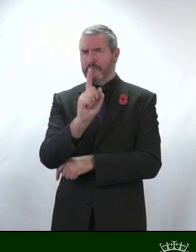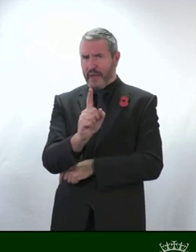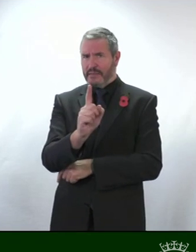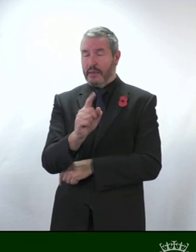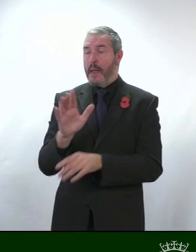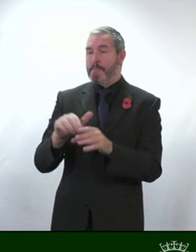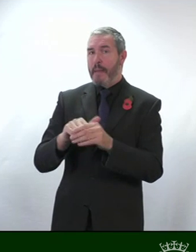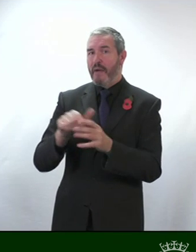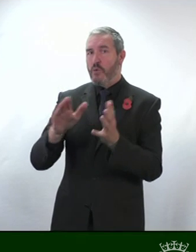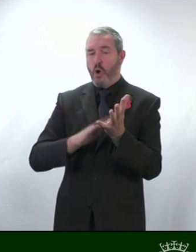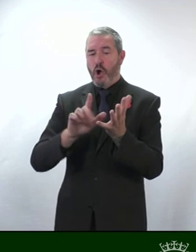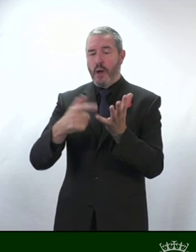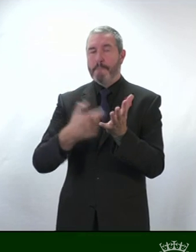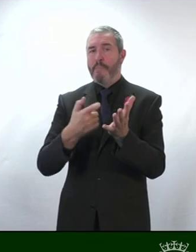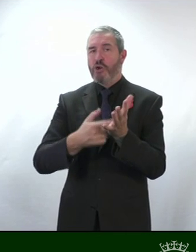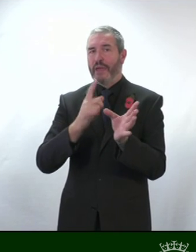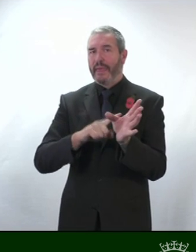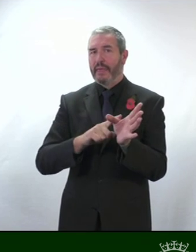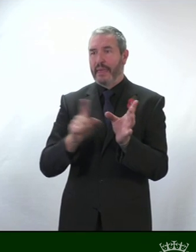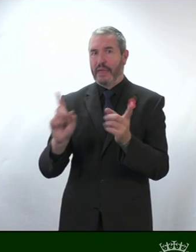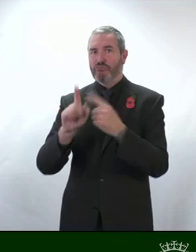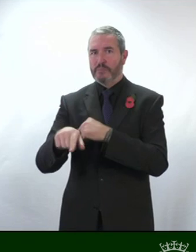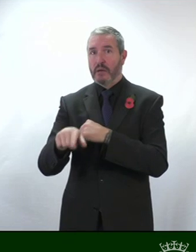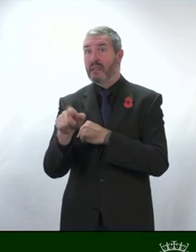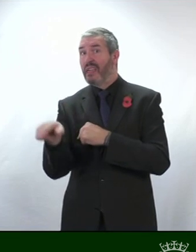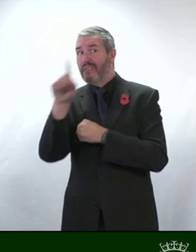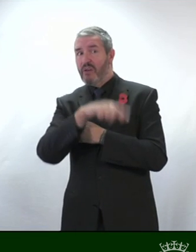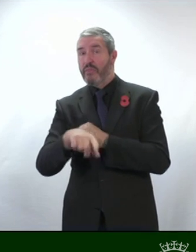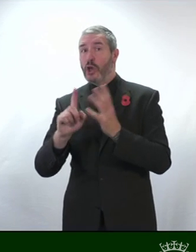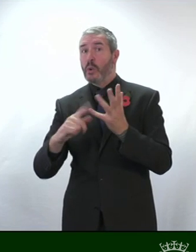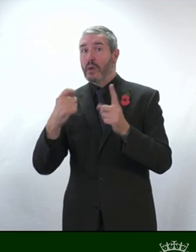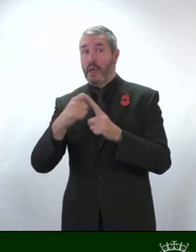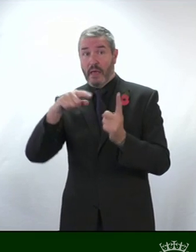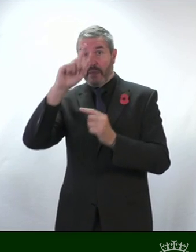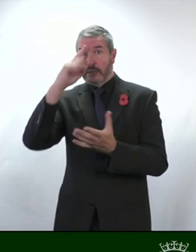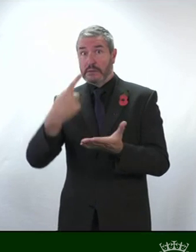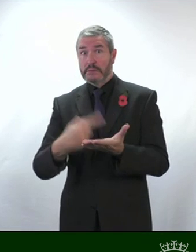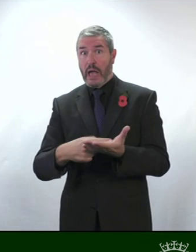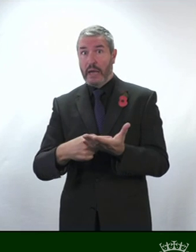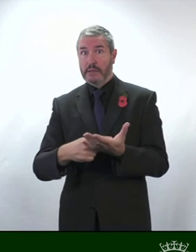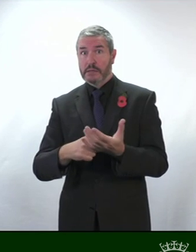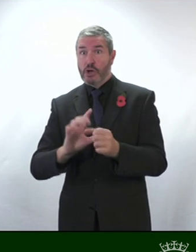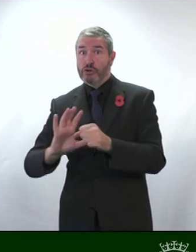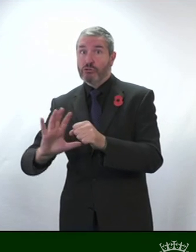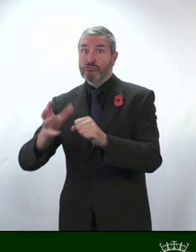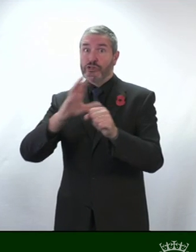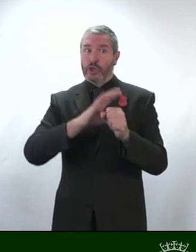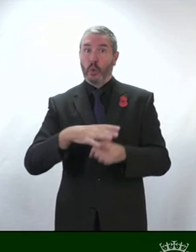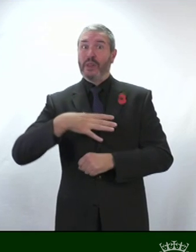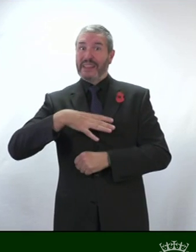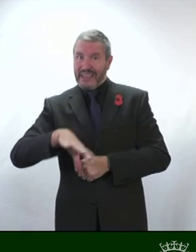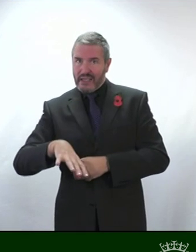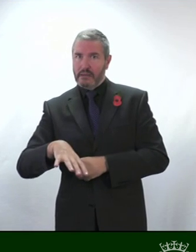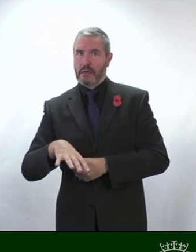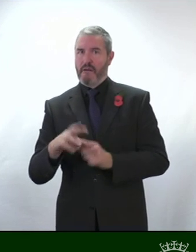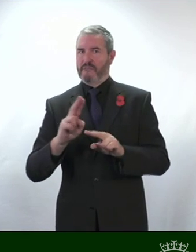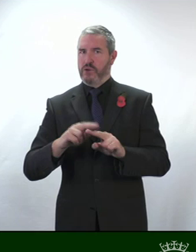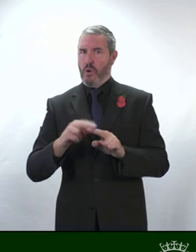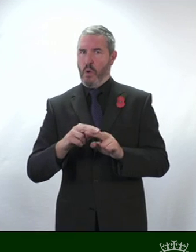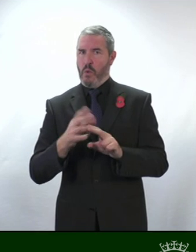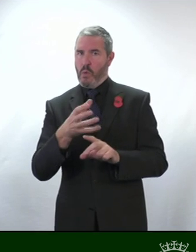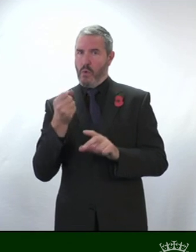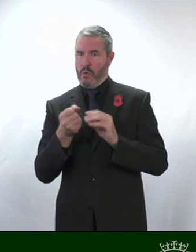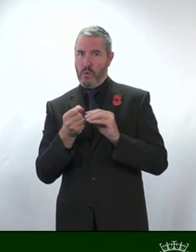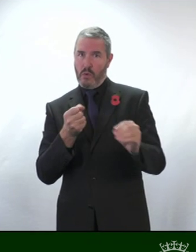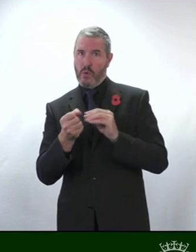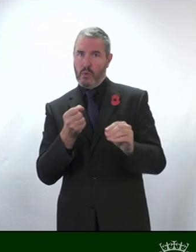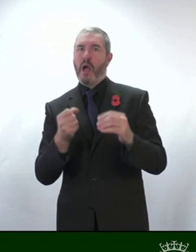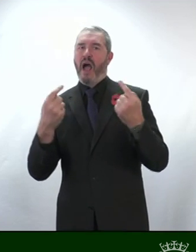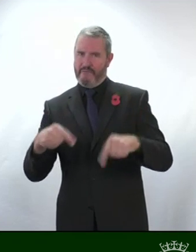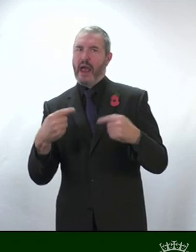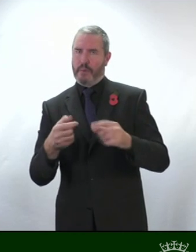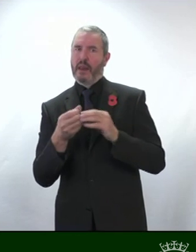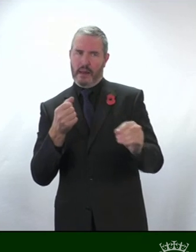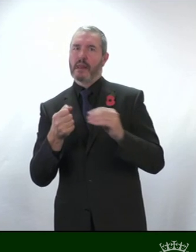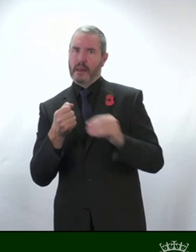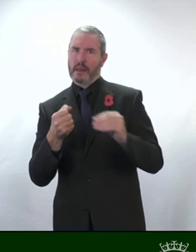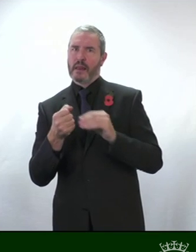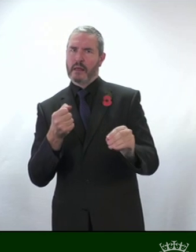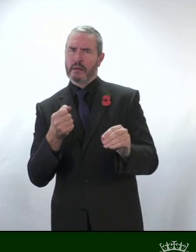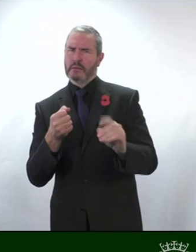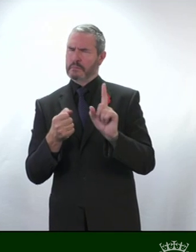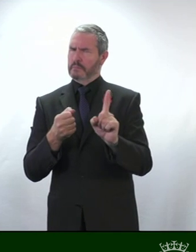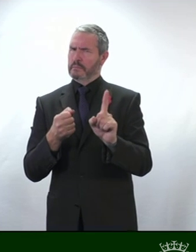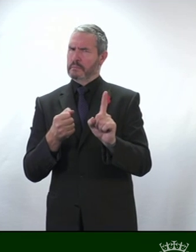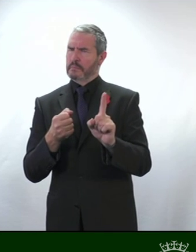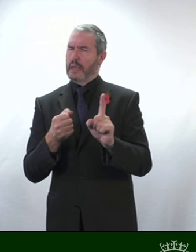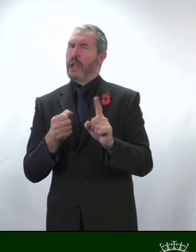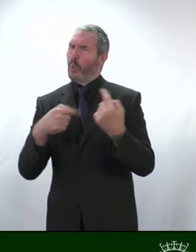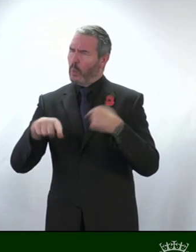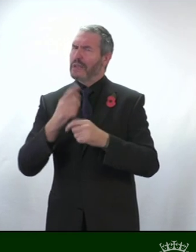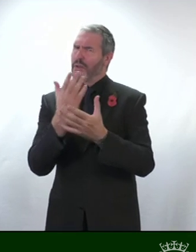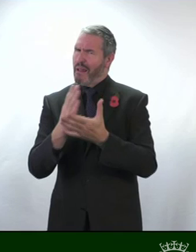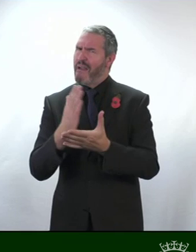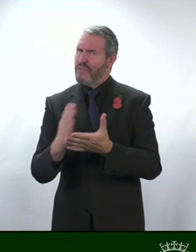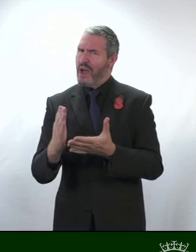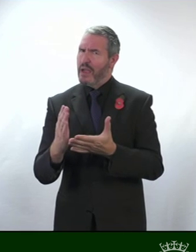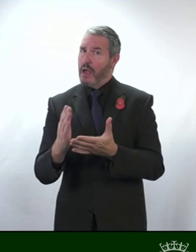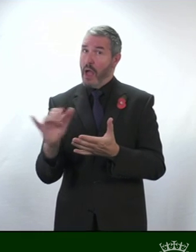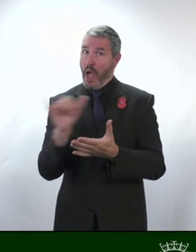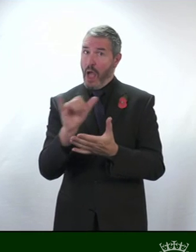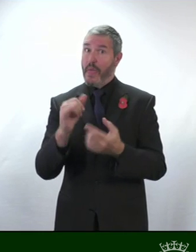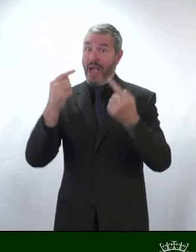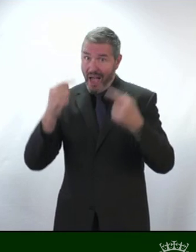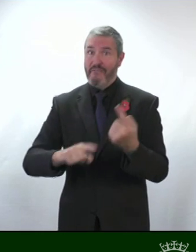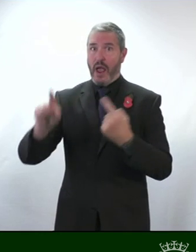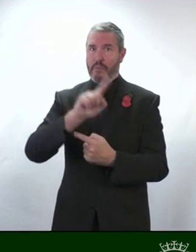Member for Moray , he responded:“If other parts of the UK decide to go into measures that require the furlough scheme, then of course it is available to them.”—Millions of people need clarification on that from the Prime Minister.